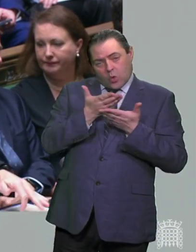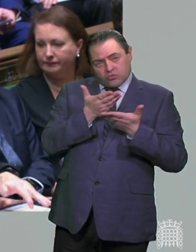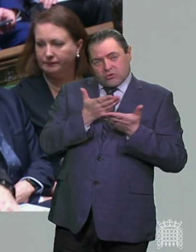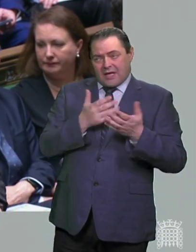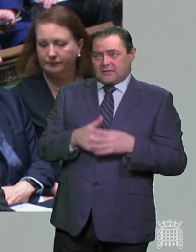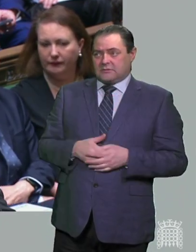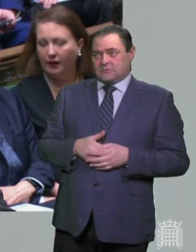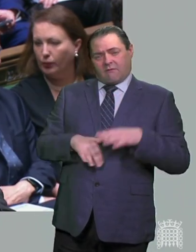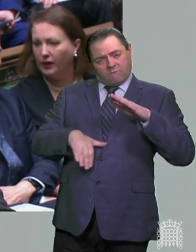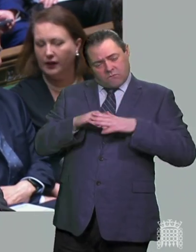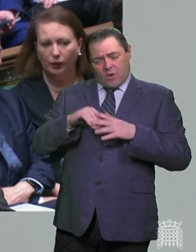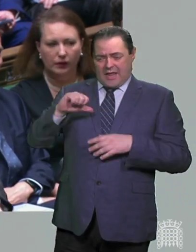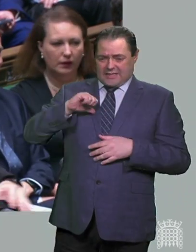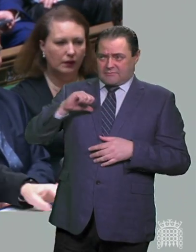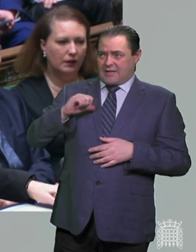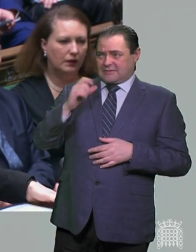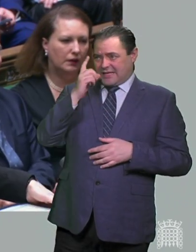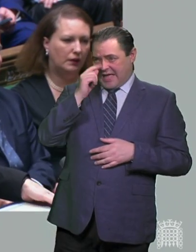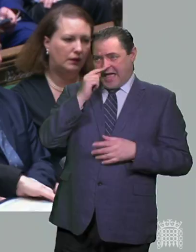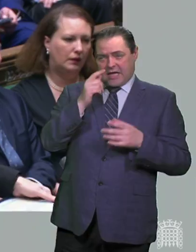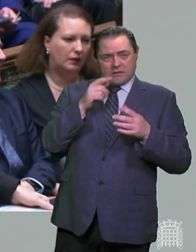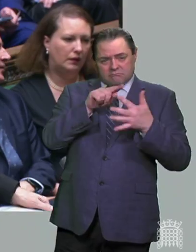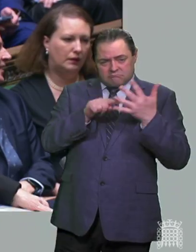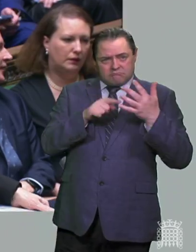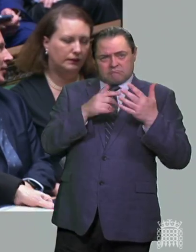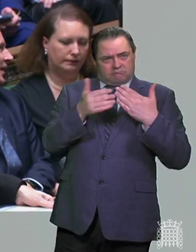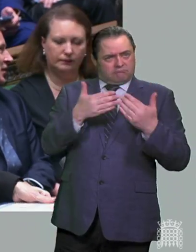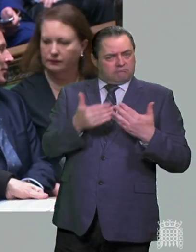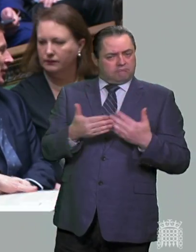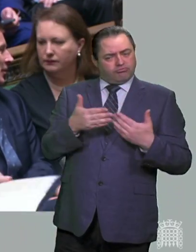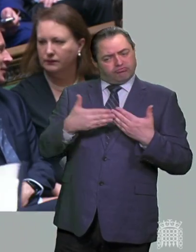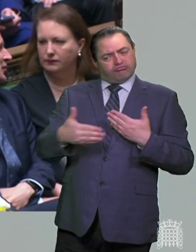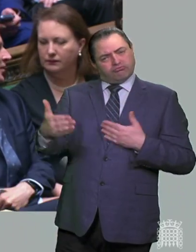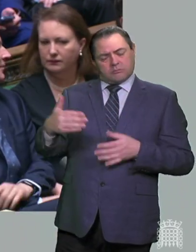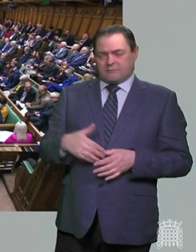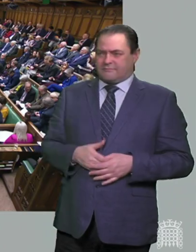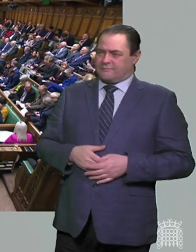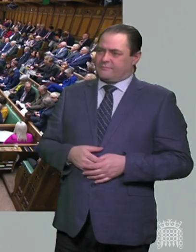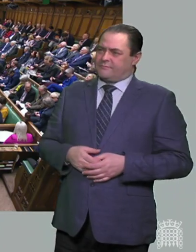We fully expect to be in a position to address all his concerns in good time.